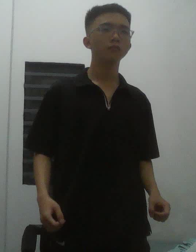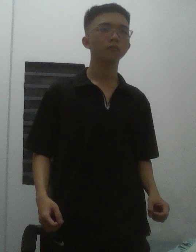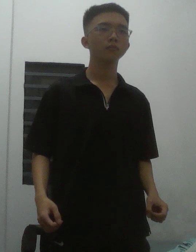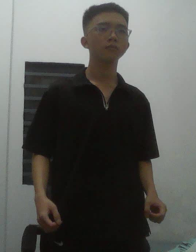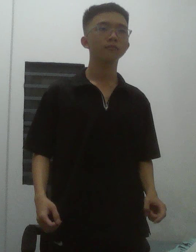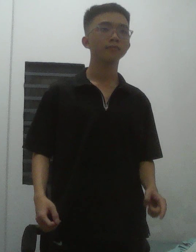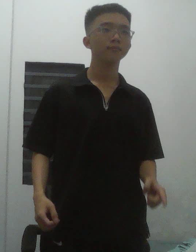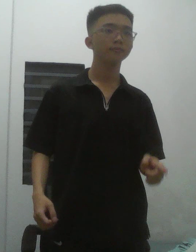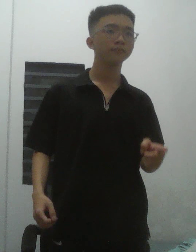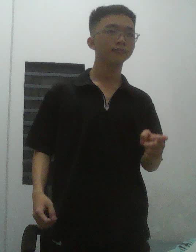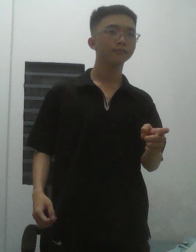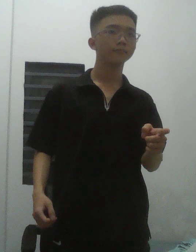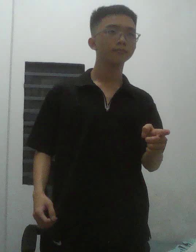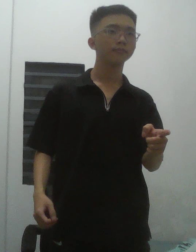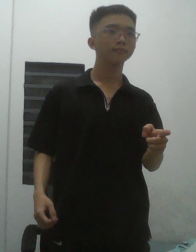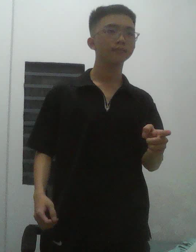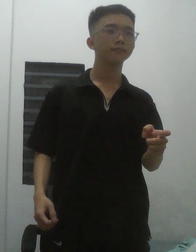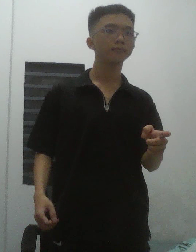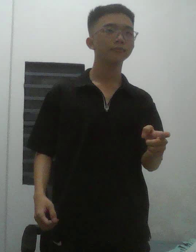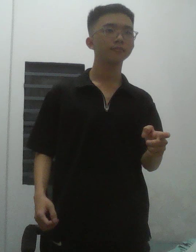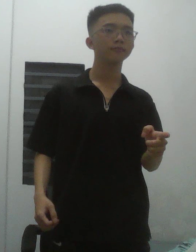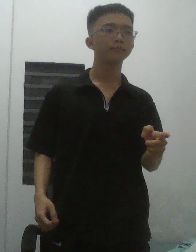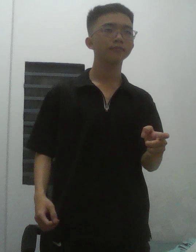ban